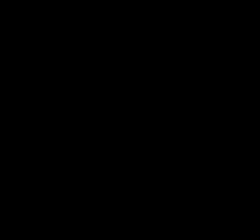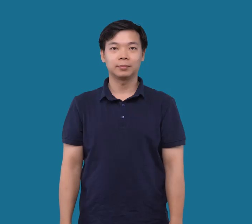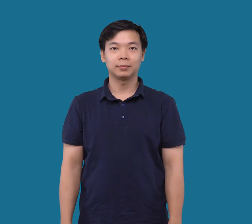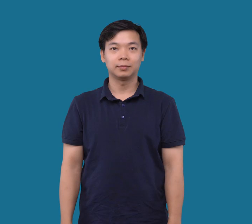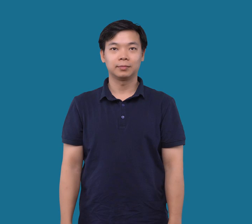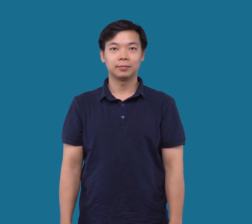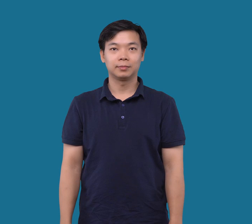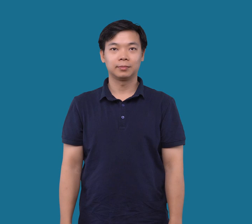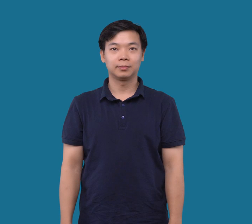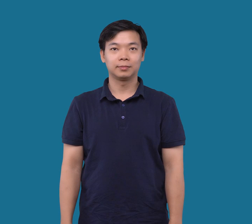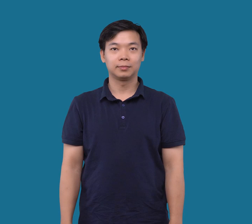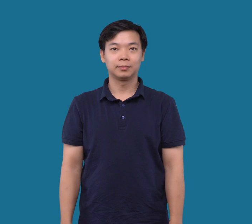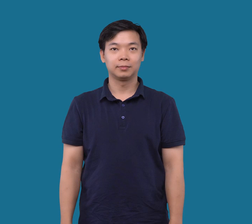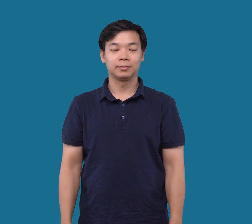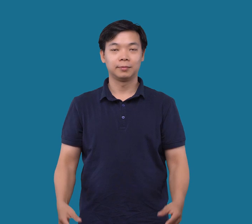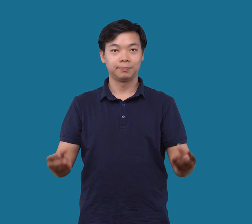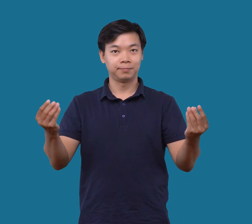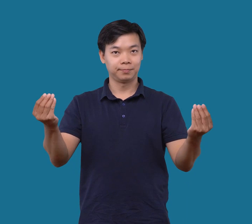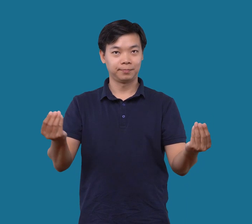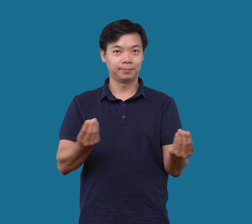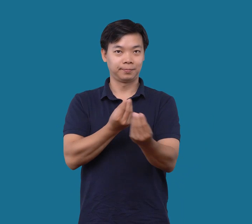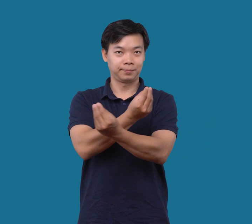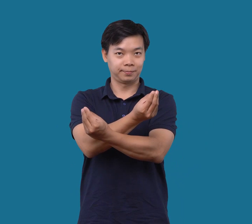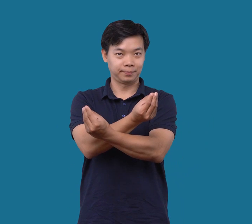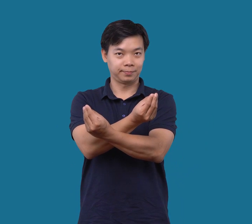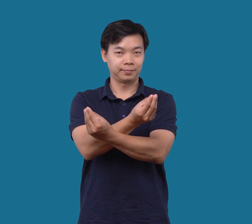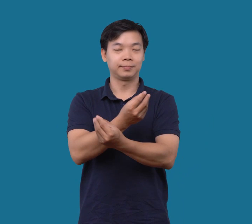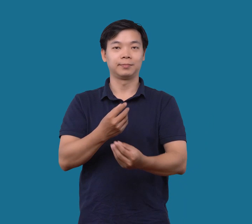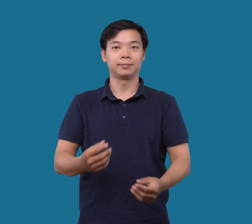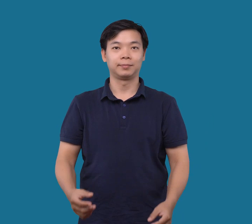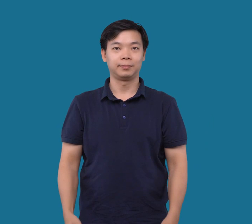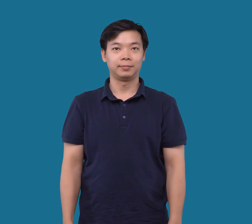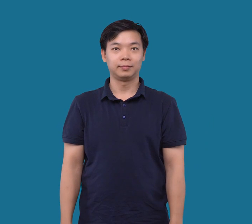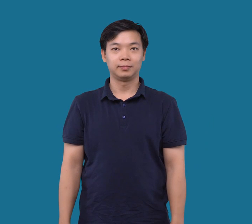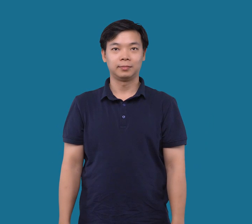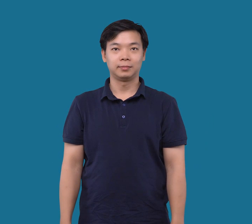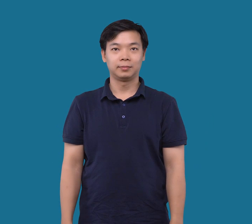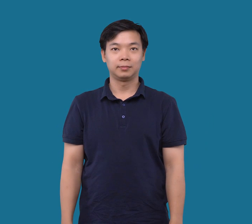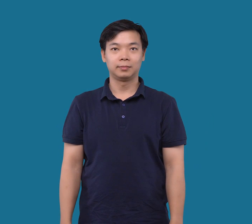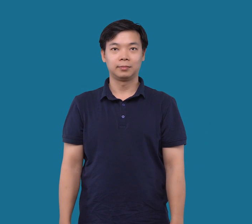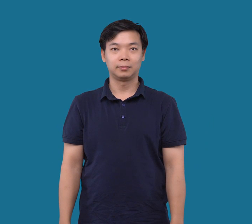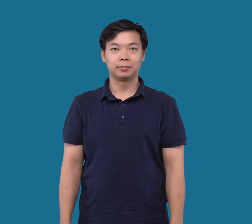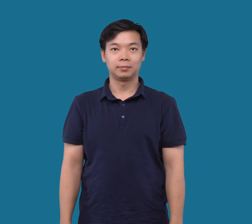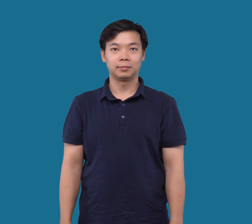hoán vị